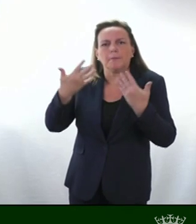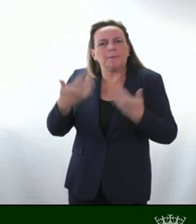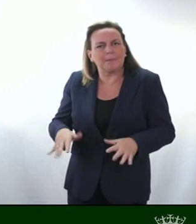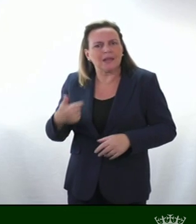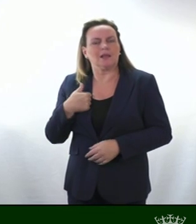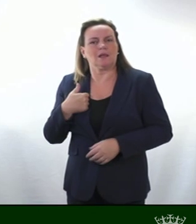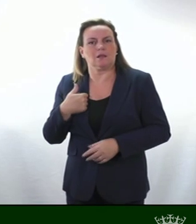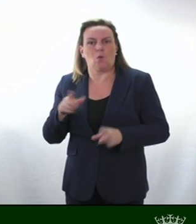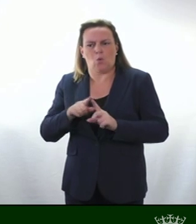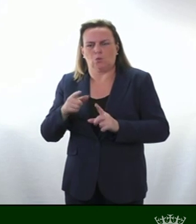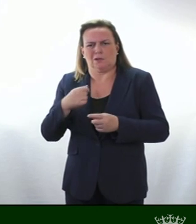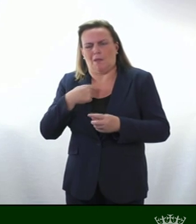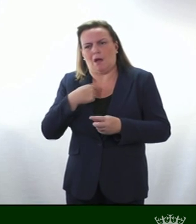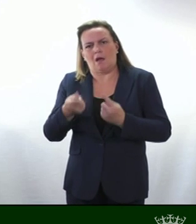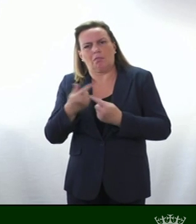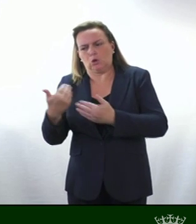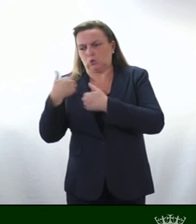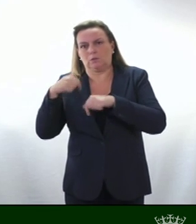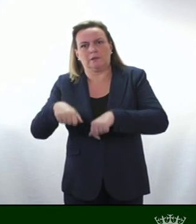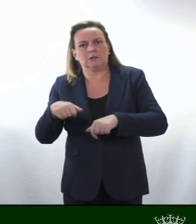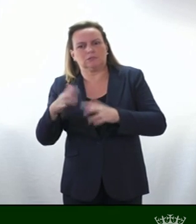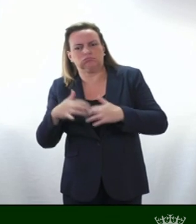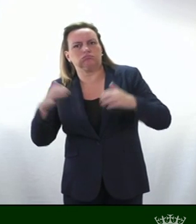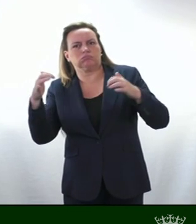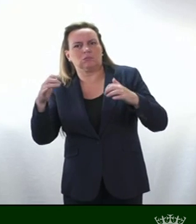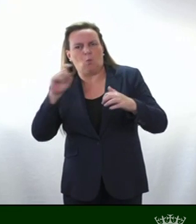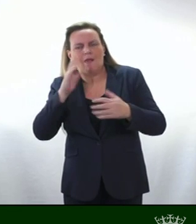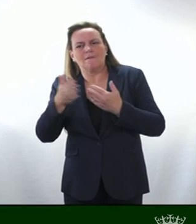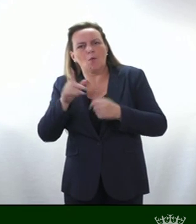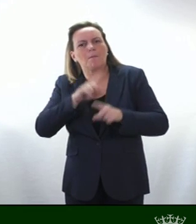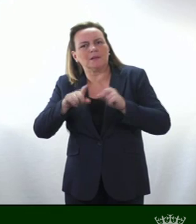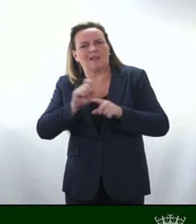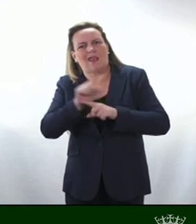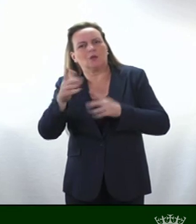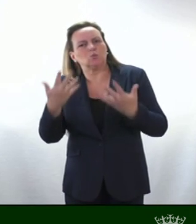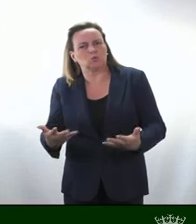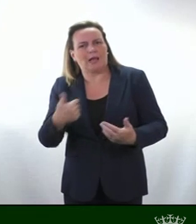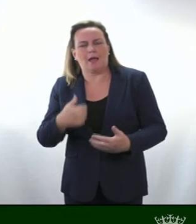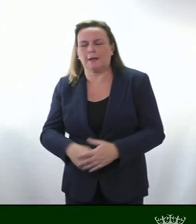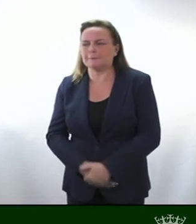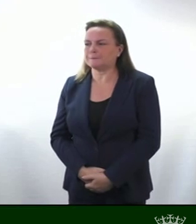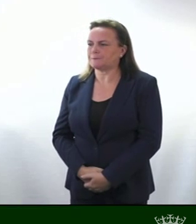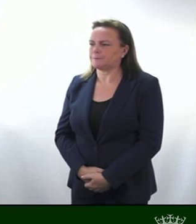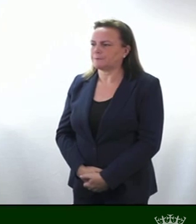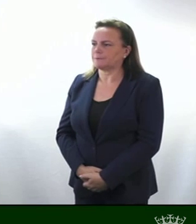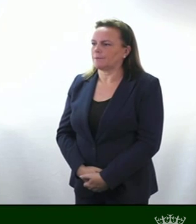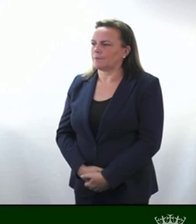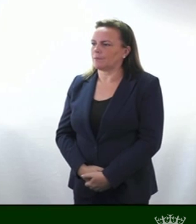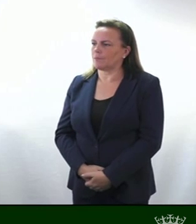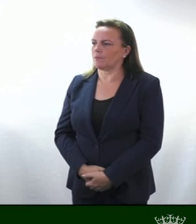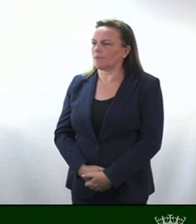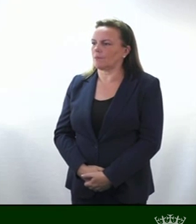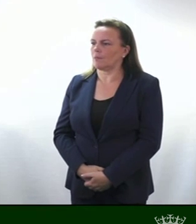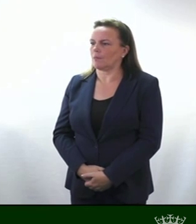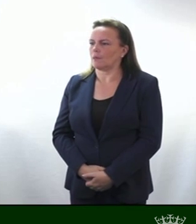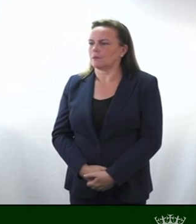In addition to my duties in this House, I shall have further such meetings later today.